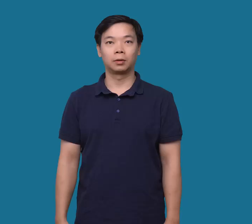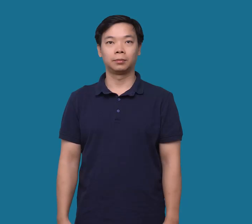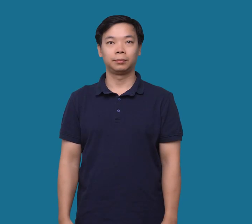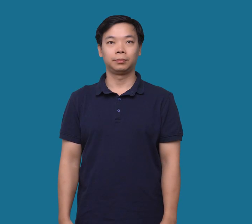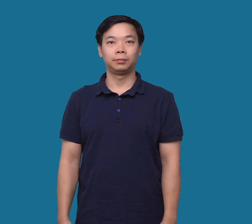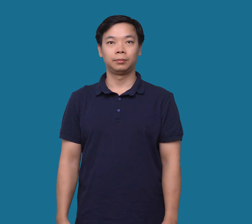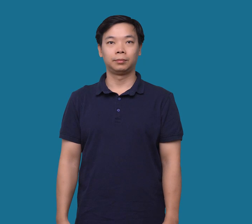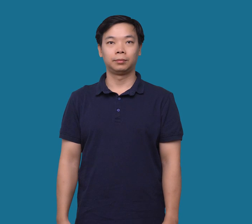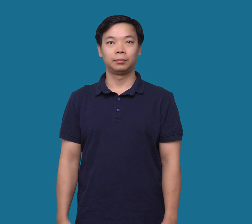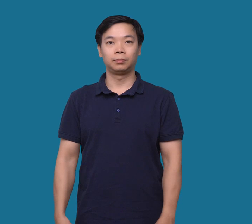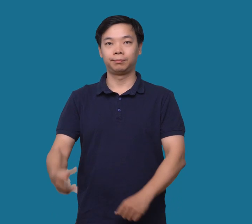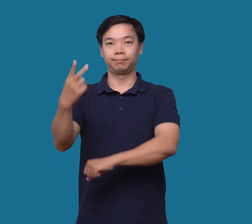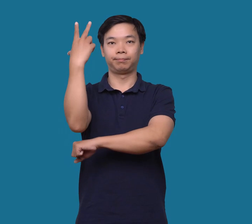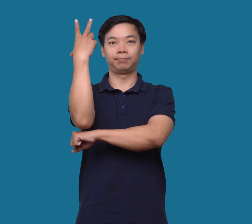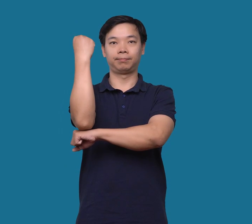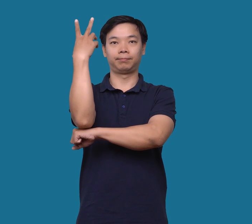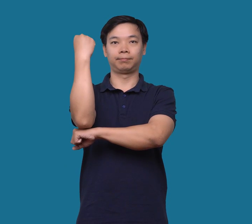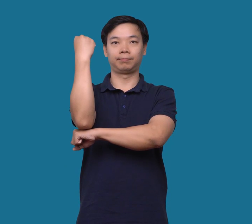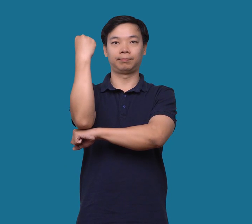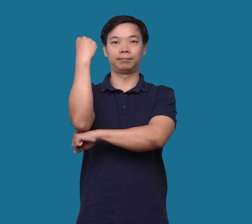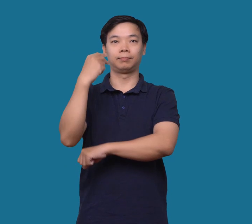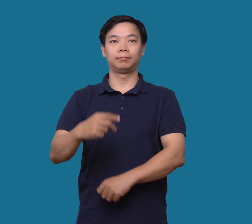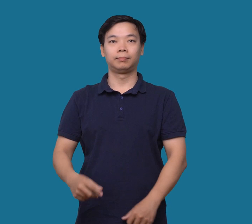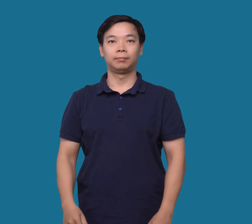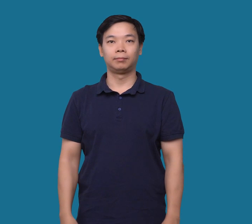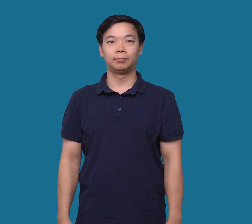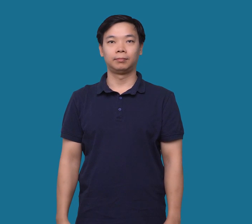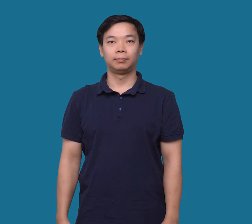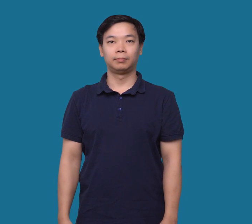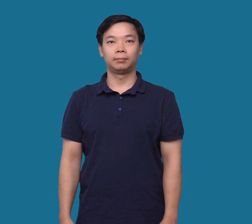tre